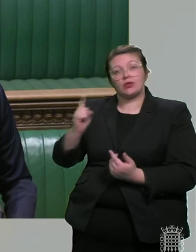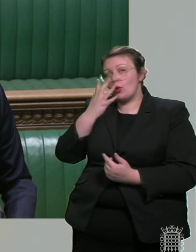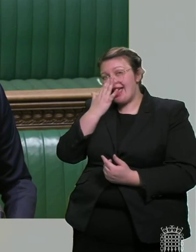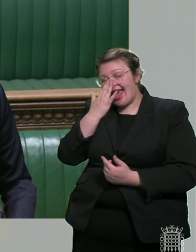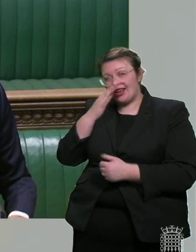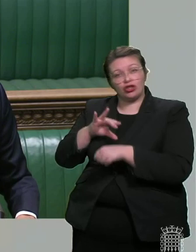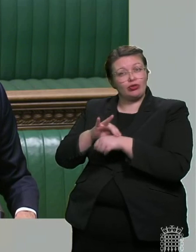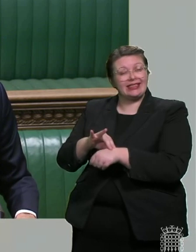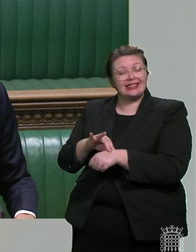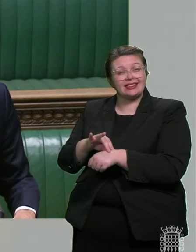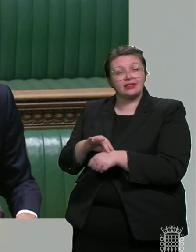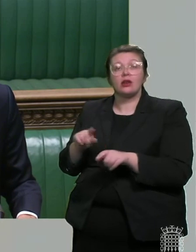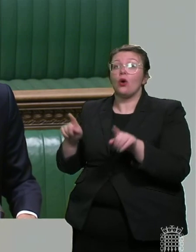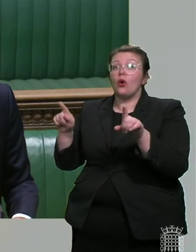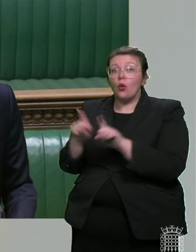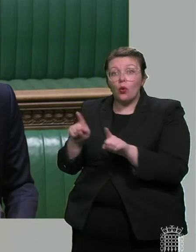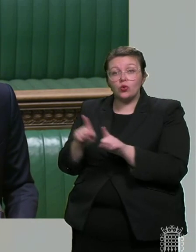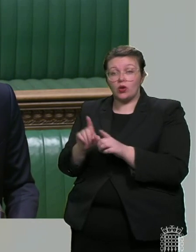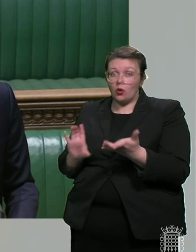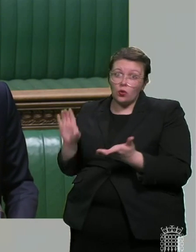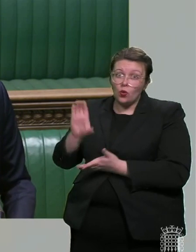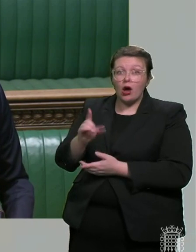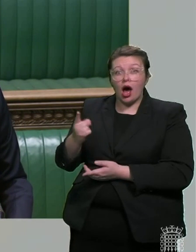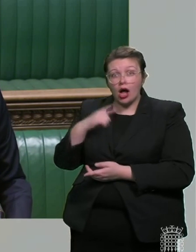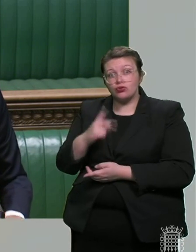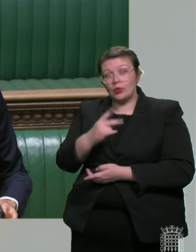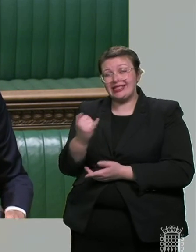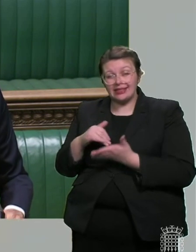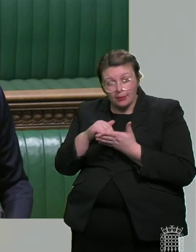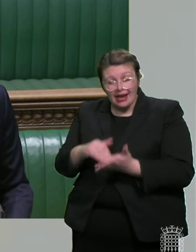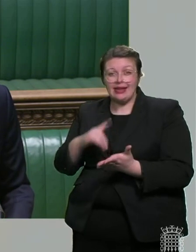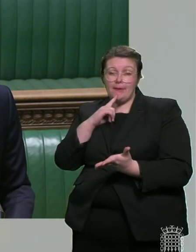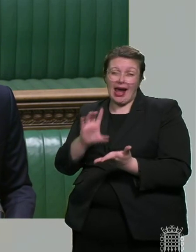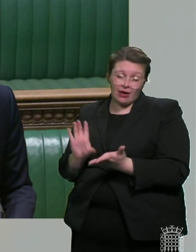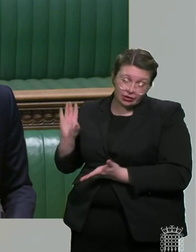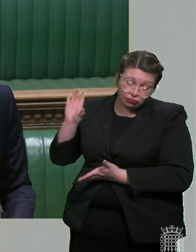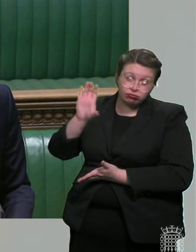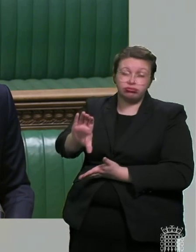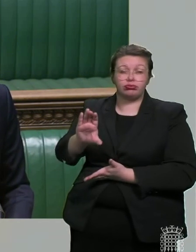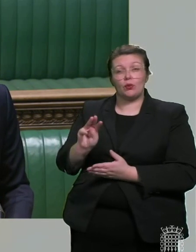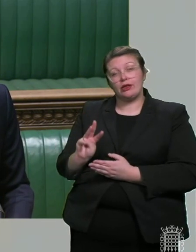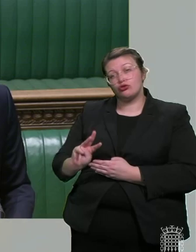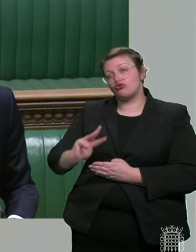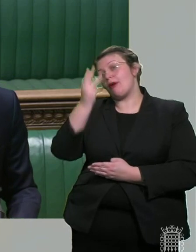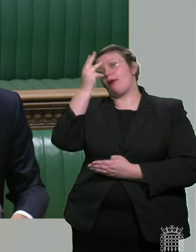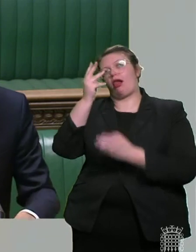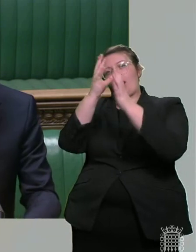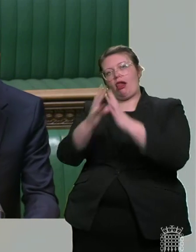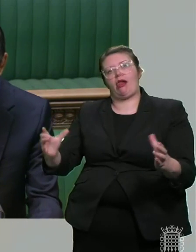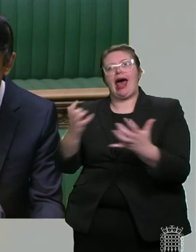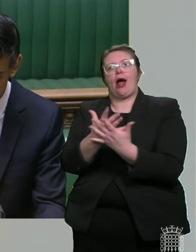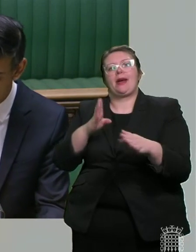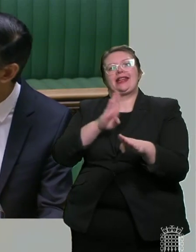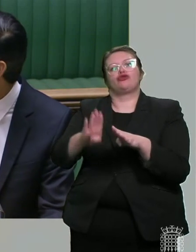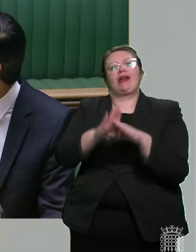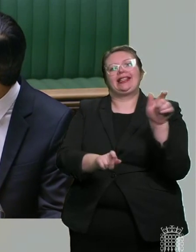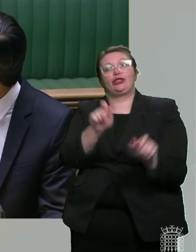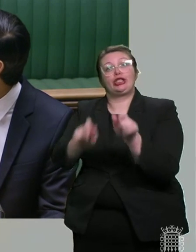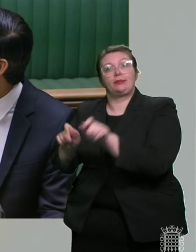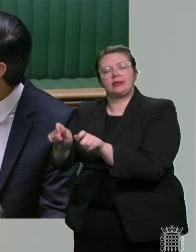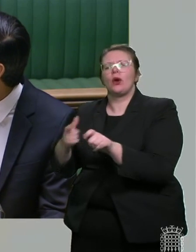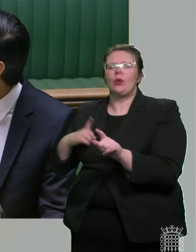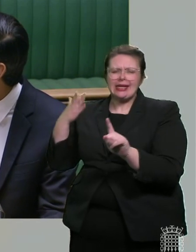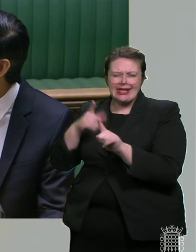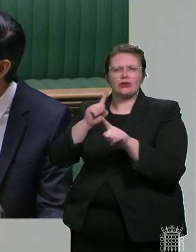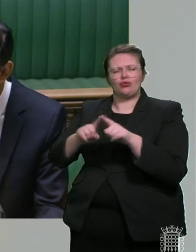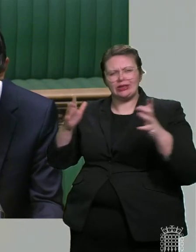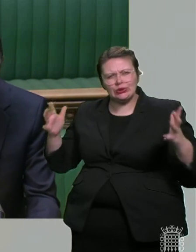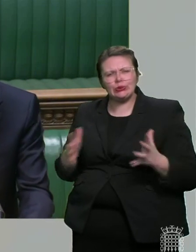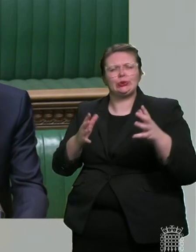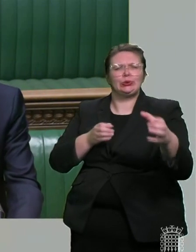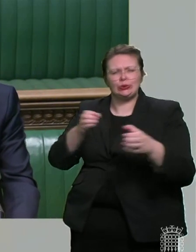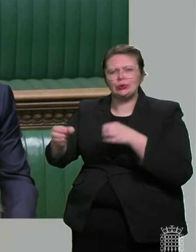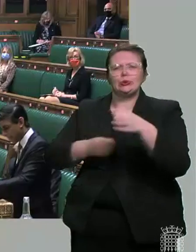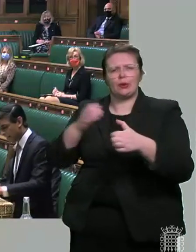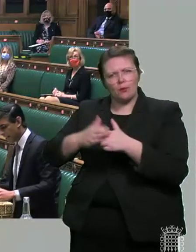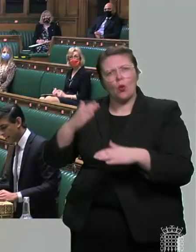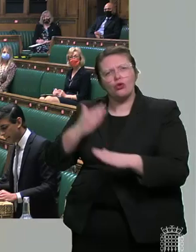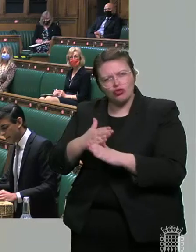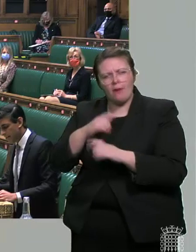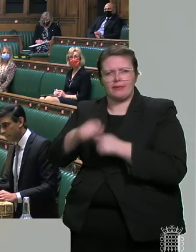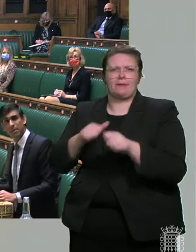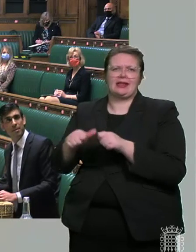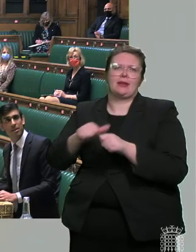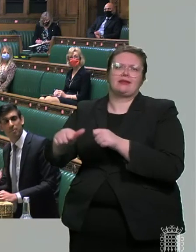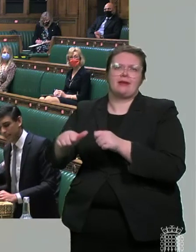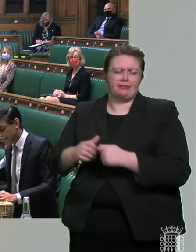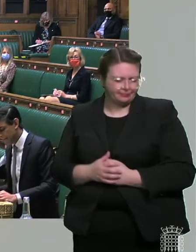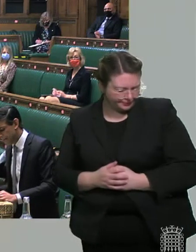Alongside investing £126 million of new money to triple the number of traineeships, we are taking what works to get people into jobs and making it better.